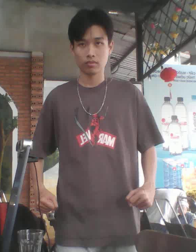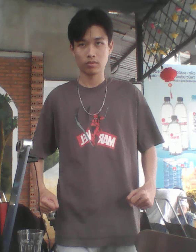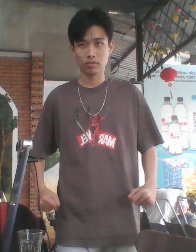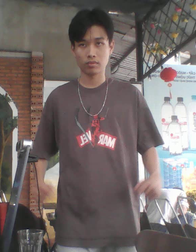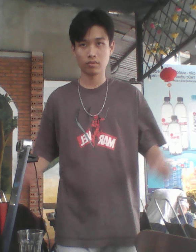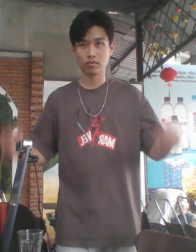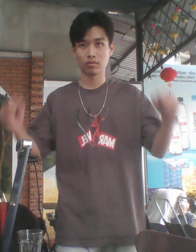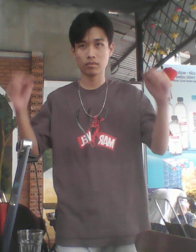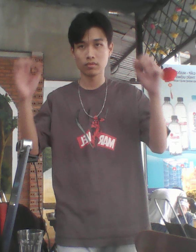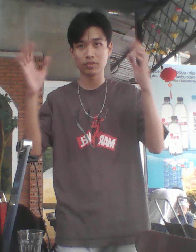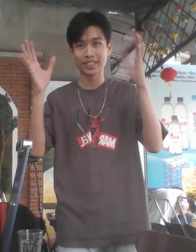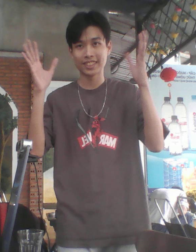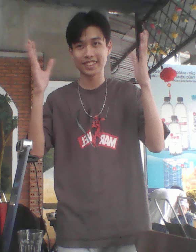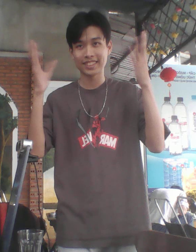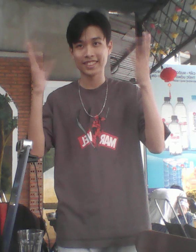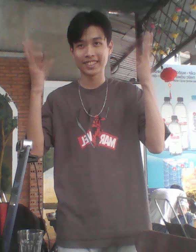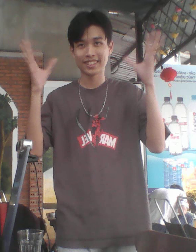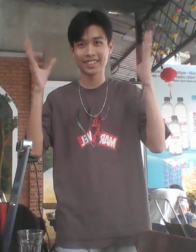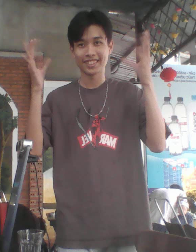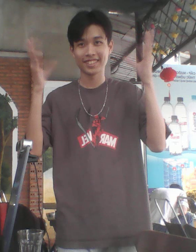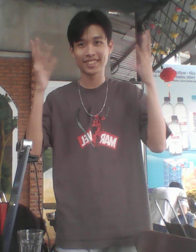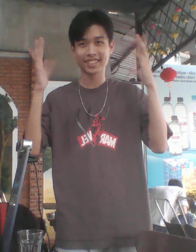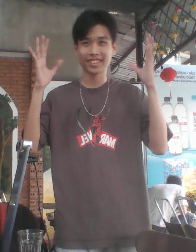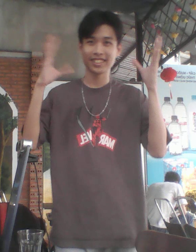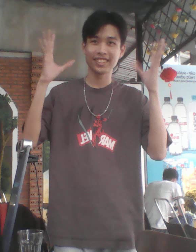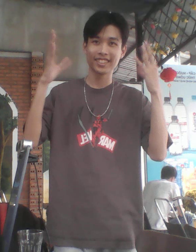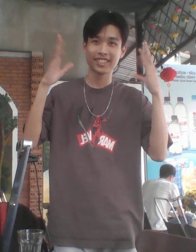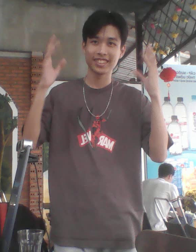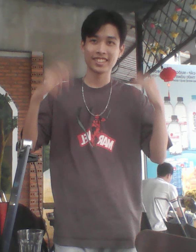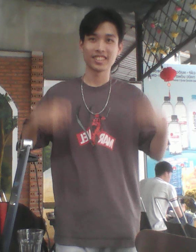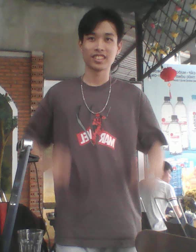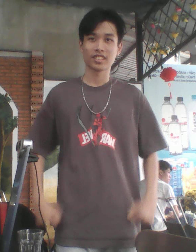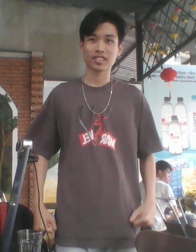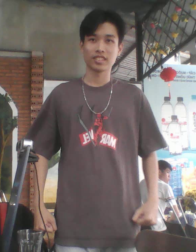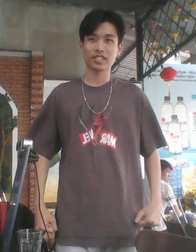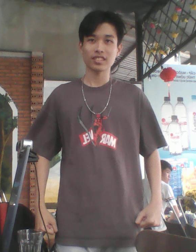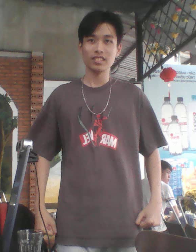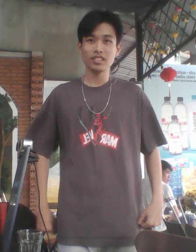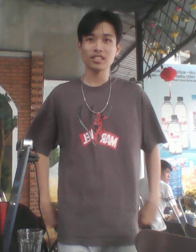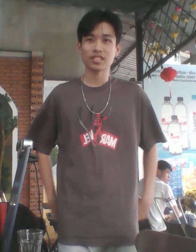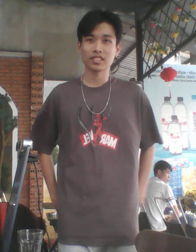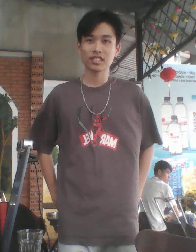vui mừng